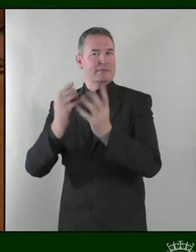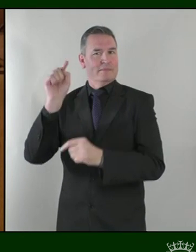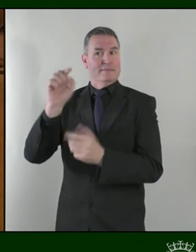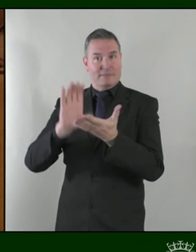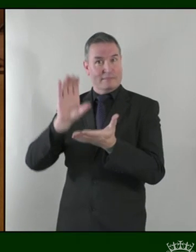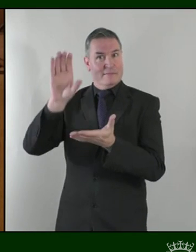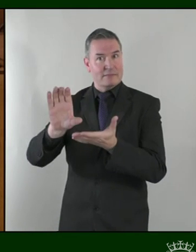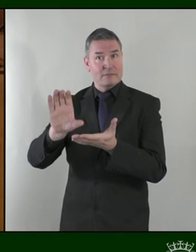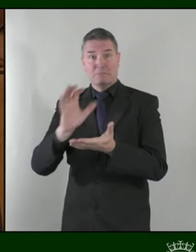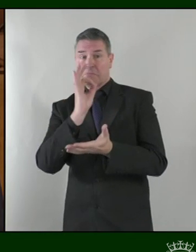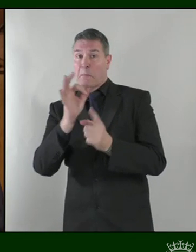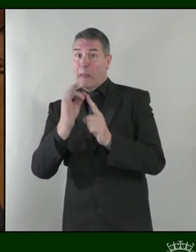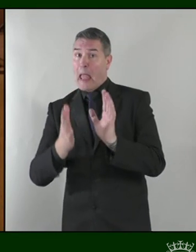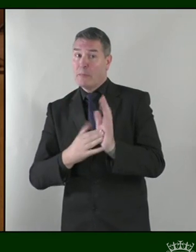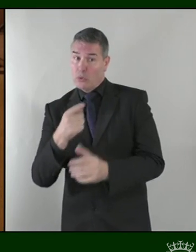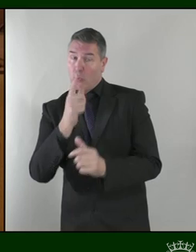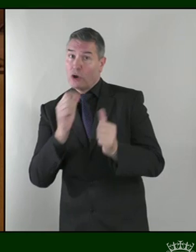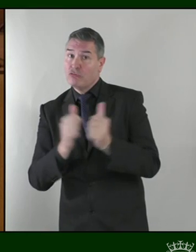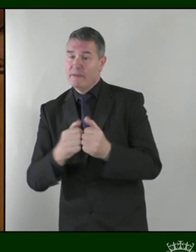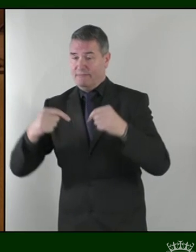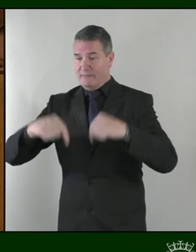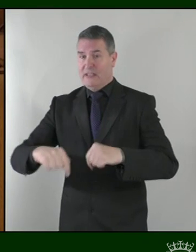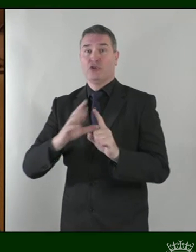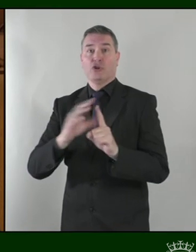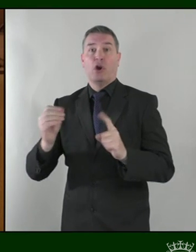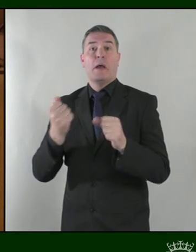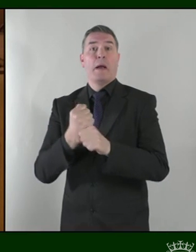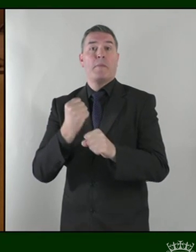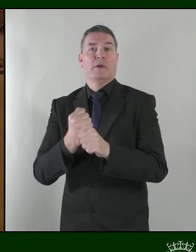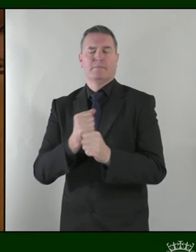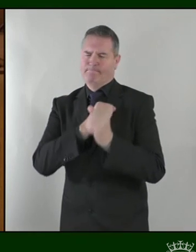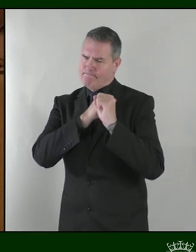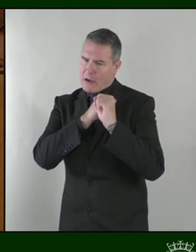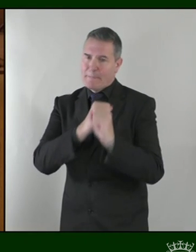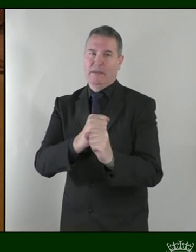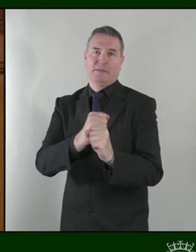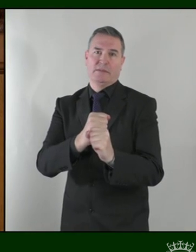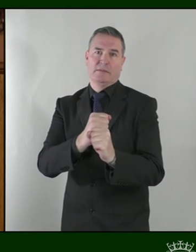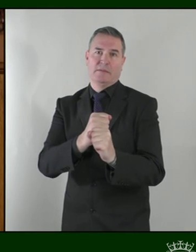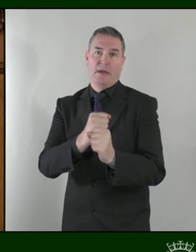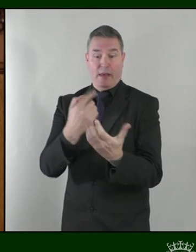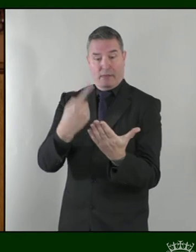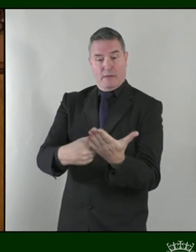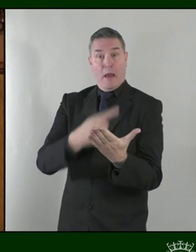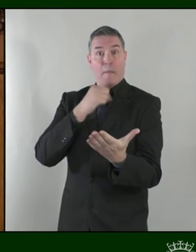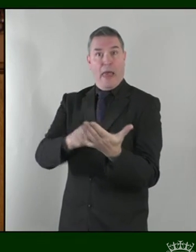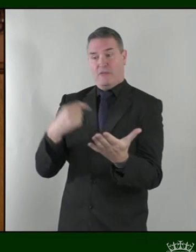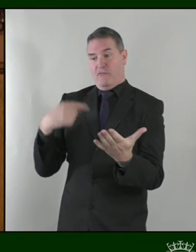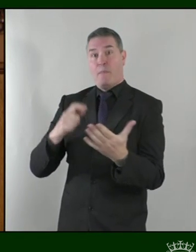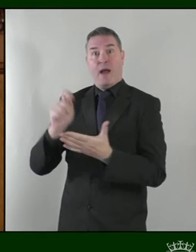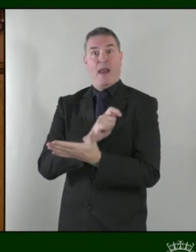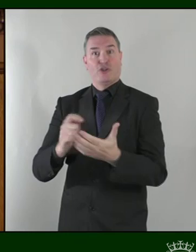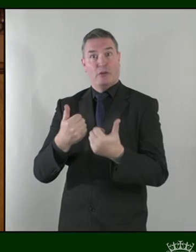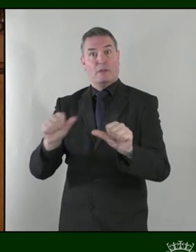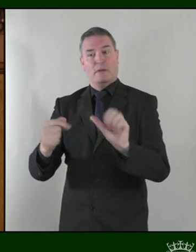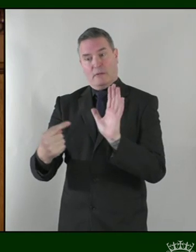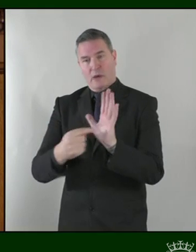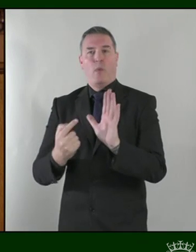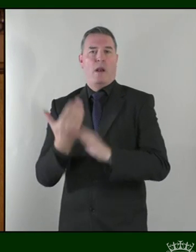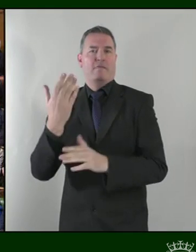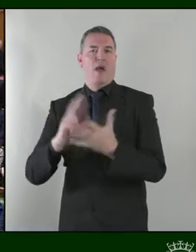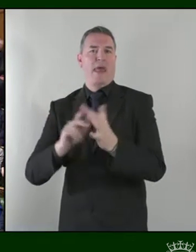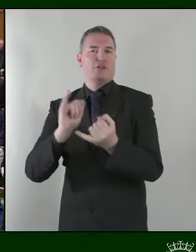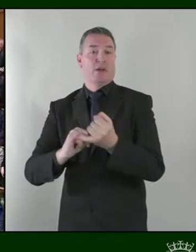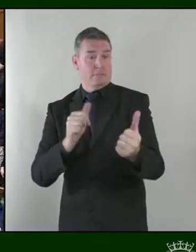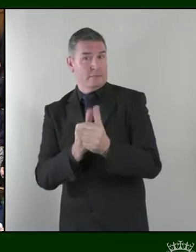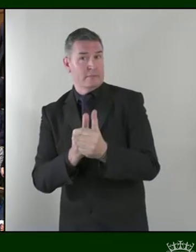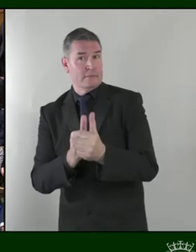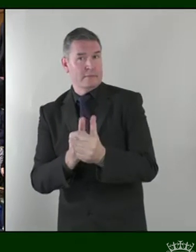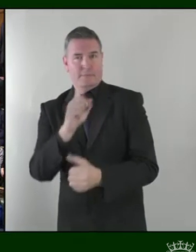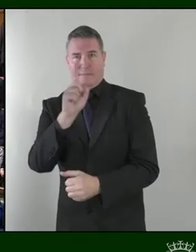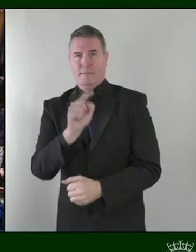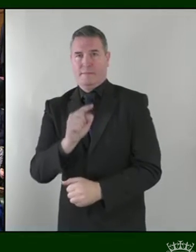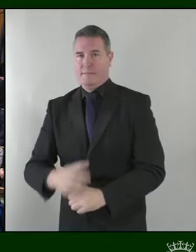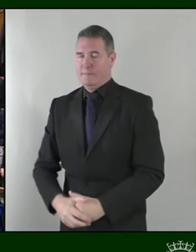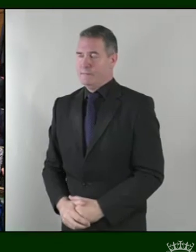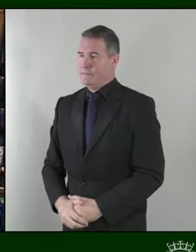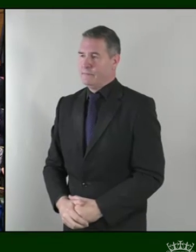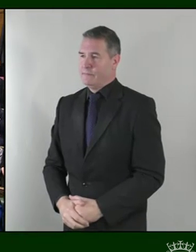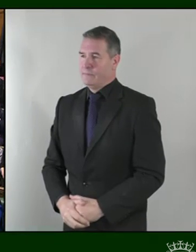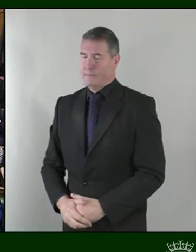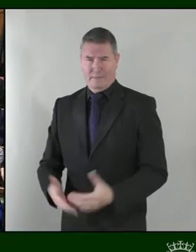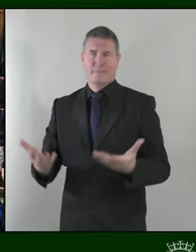Does the Prime Minister agree with me that this Conservative Government are committed to fulfilling their manifesto pledges and will deliver for the NHS?